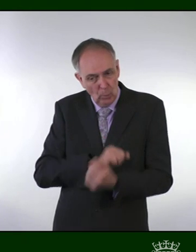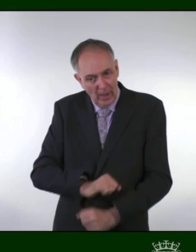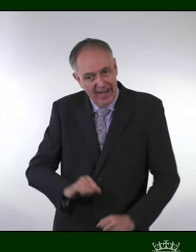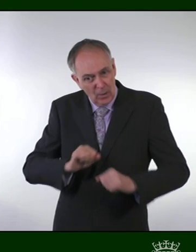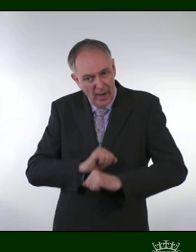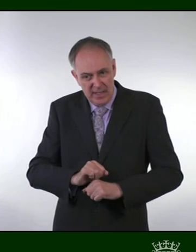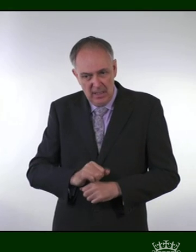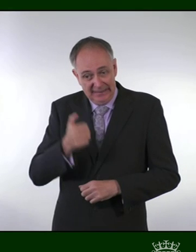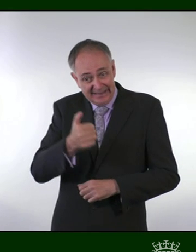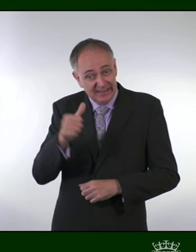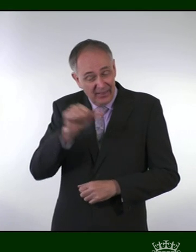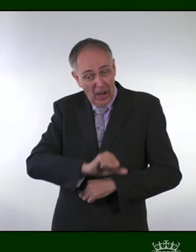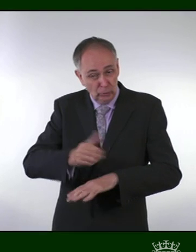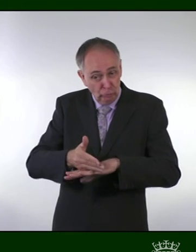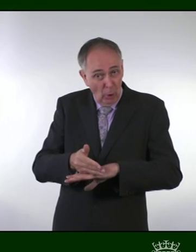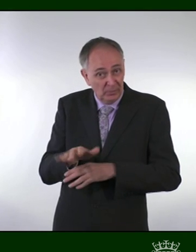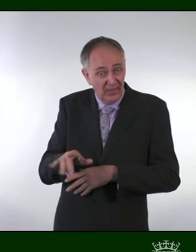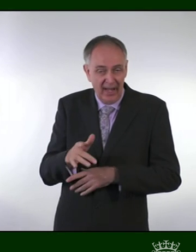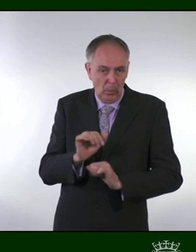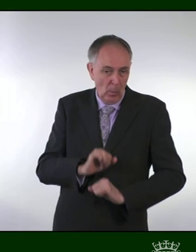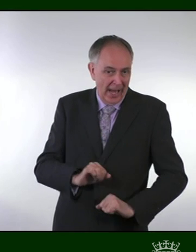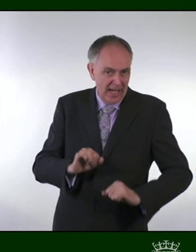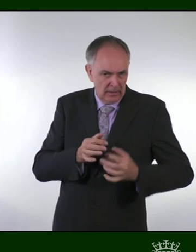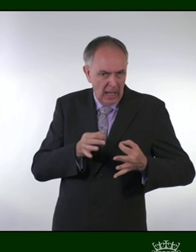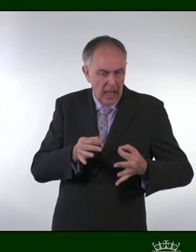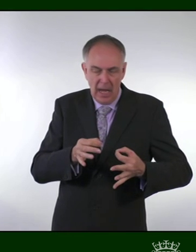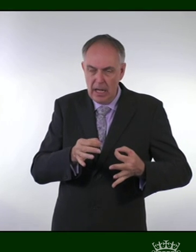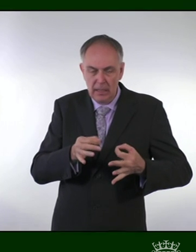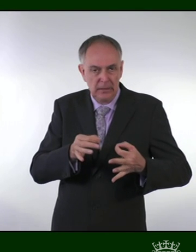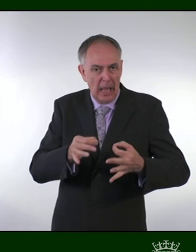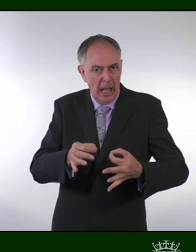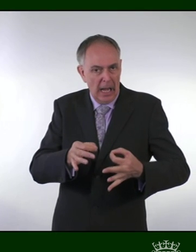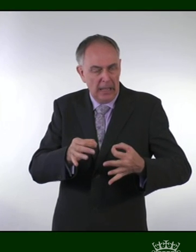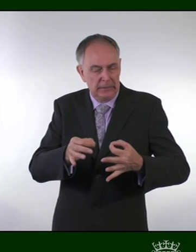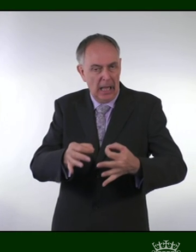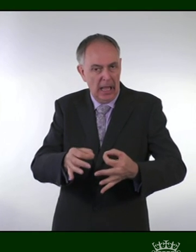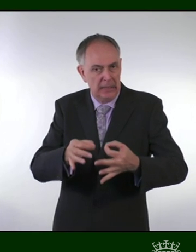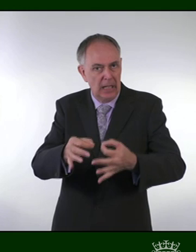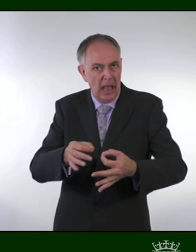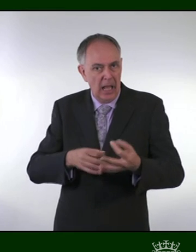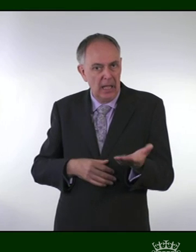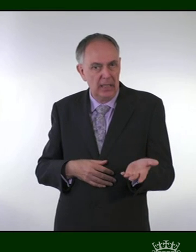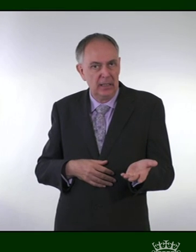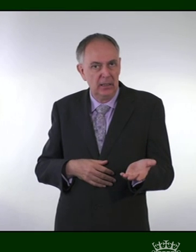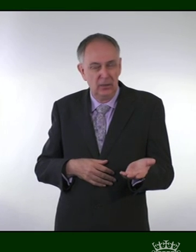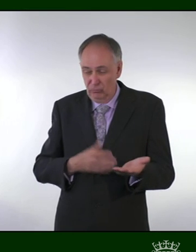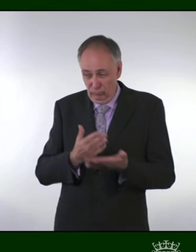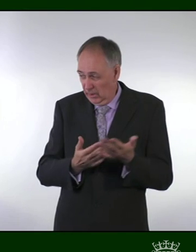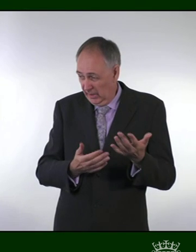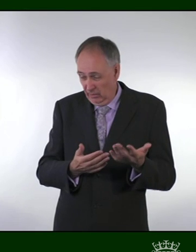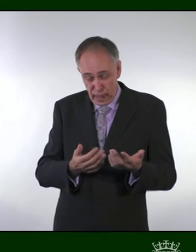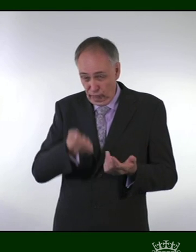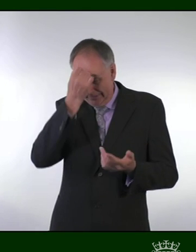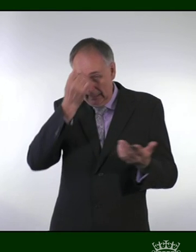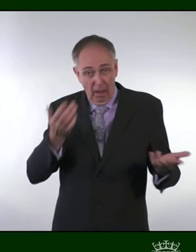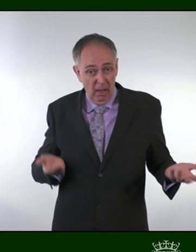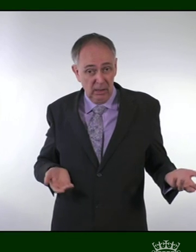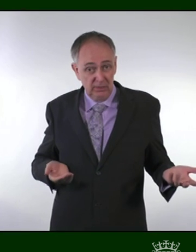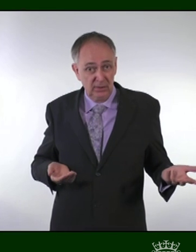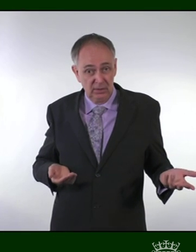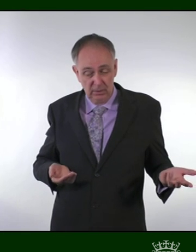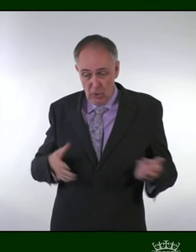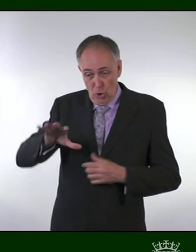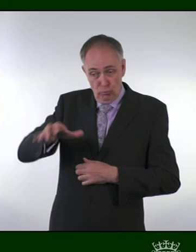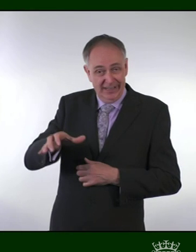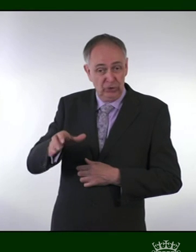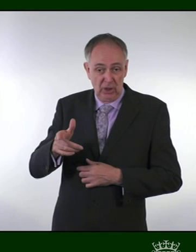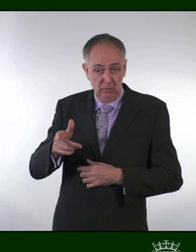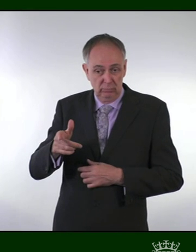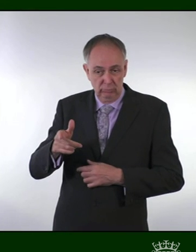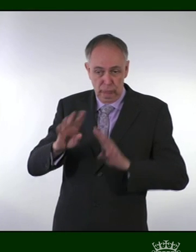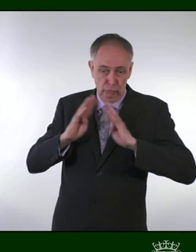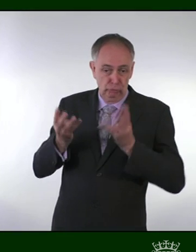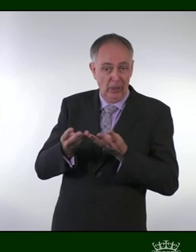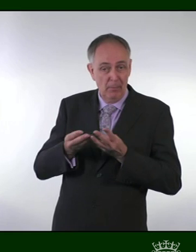Six thousand jobs hang in the balance while this constant delay continues, and the situation has been described, quite rightly, as “ridiculous” by the chief executive of the region’s chamber of commerce.